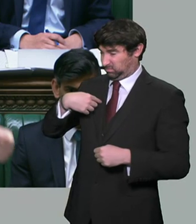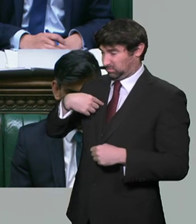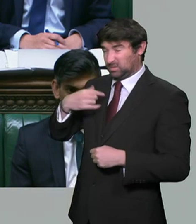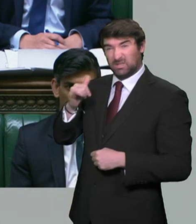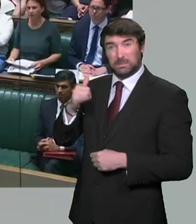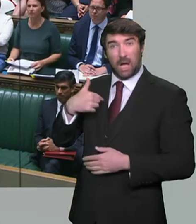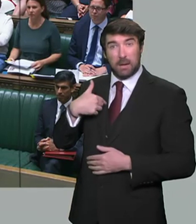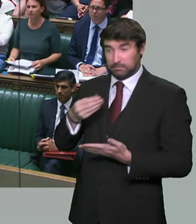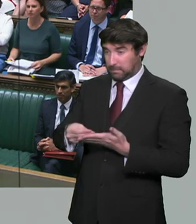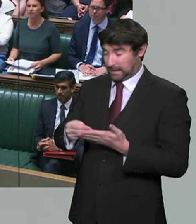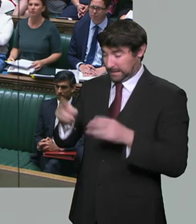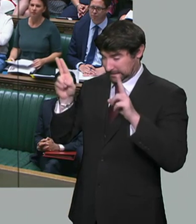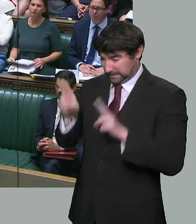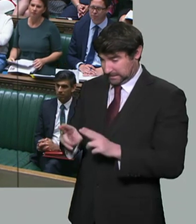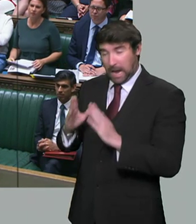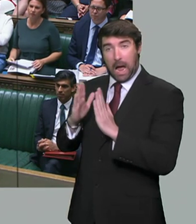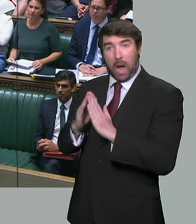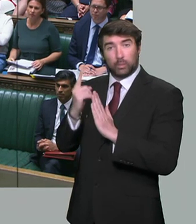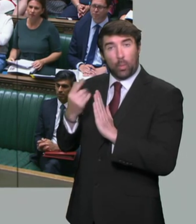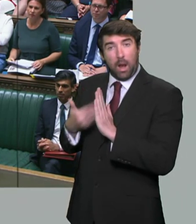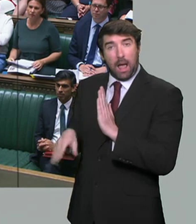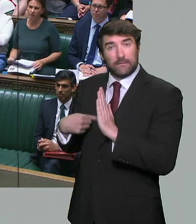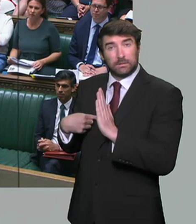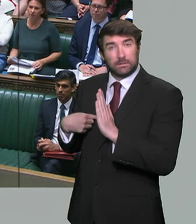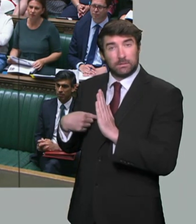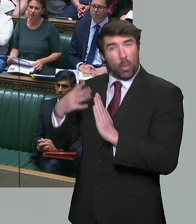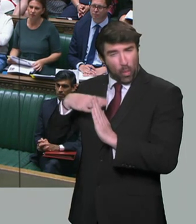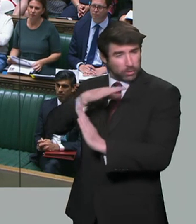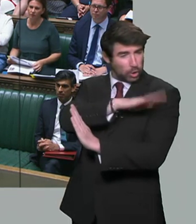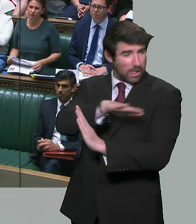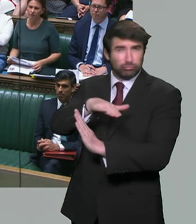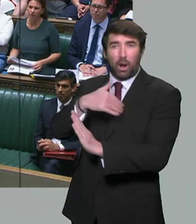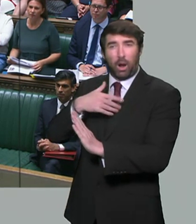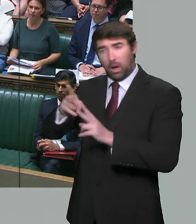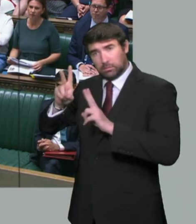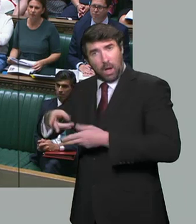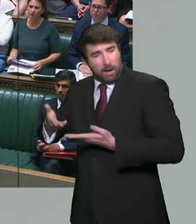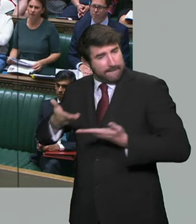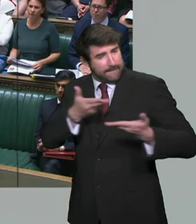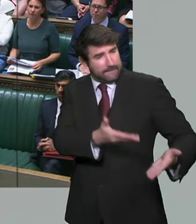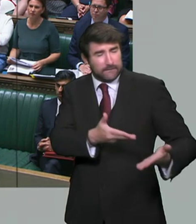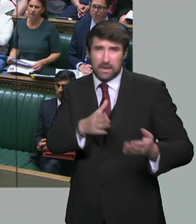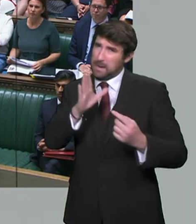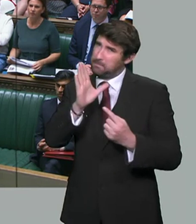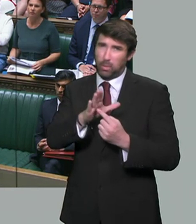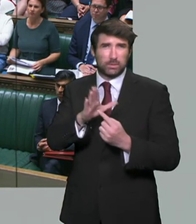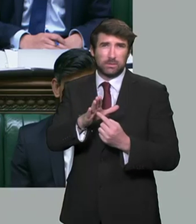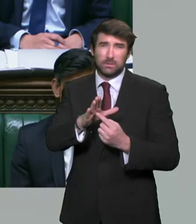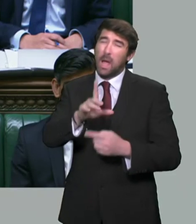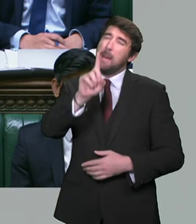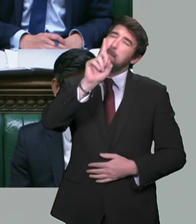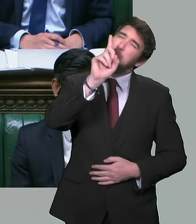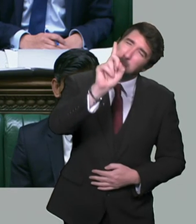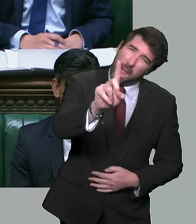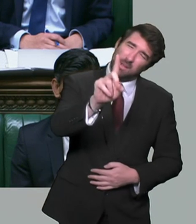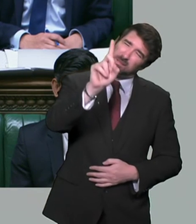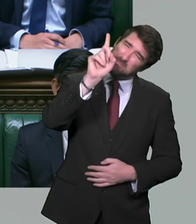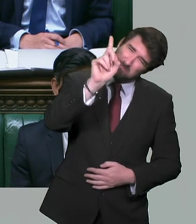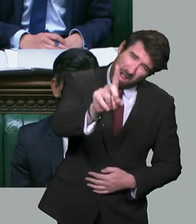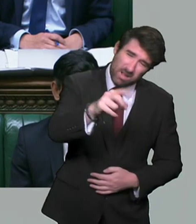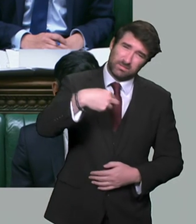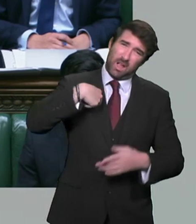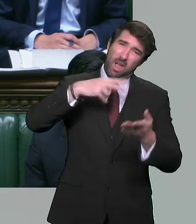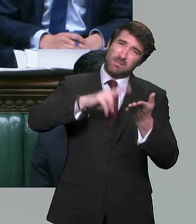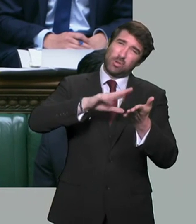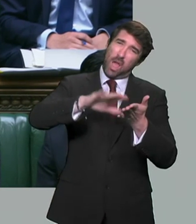This Government are not only dealing with that problem but understand that in order to deal with the problems of the NHS backlogs, you also have to fix social care.